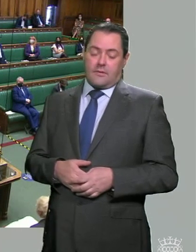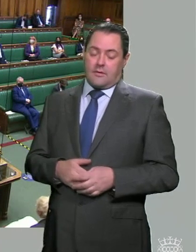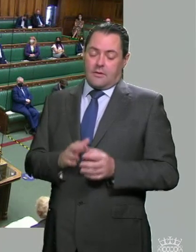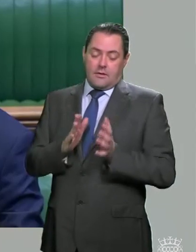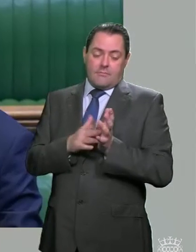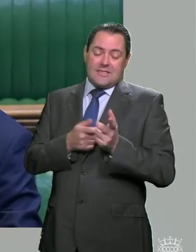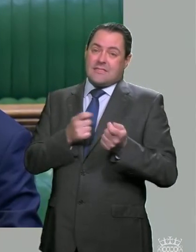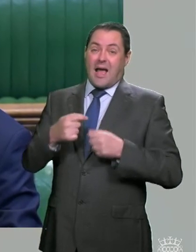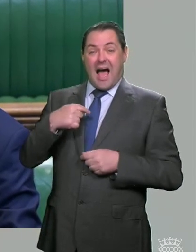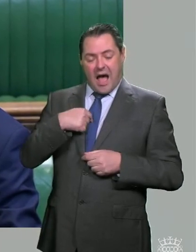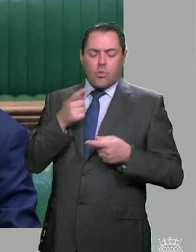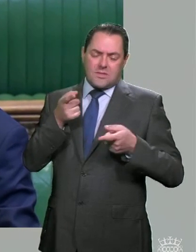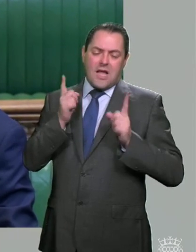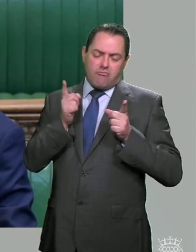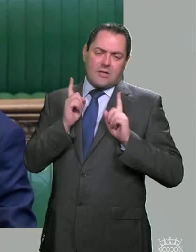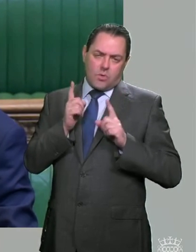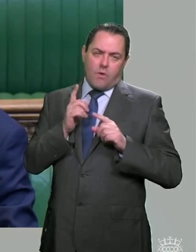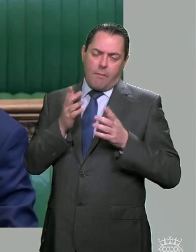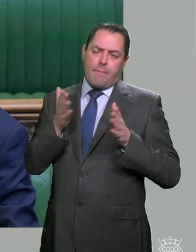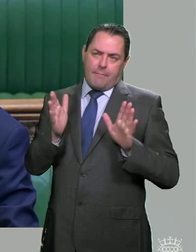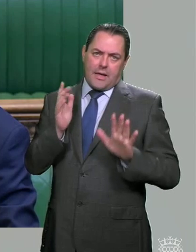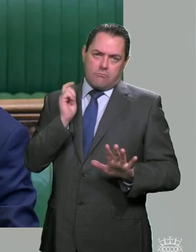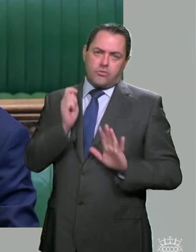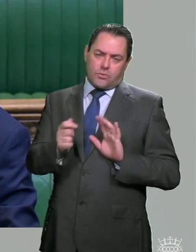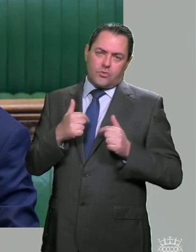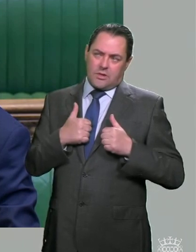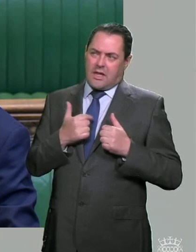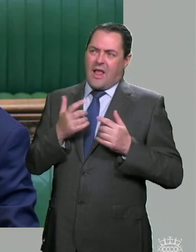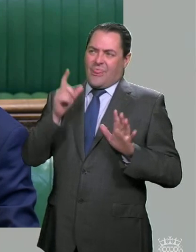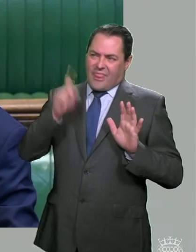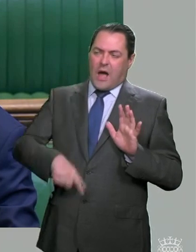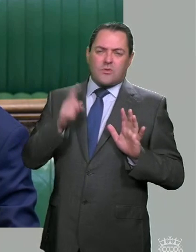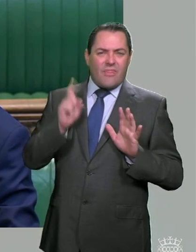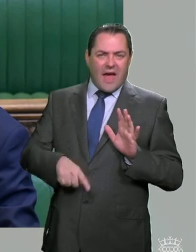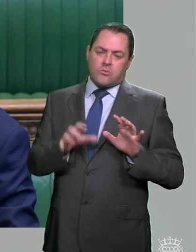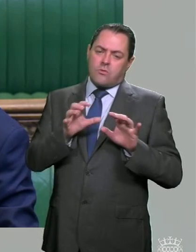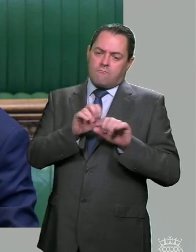I spent five years as Director of Public Prosecutions, prosecuting thousands of rape cases.